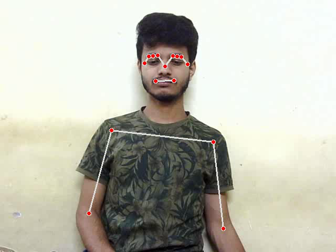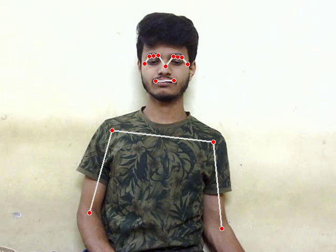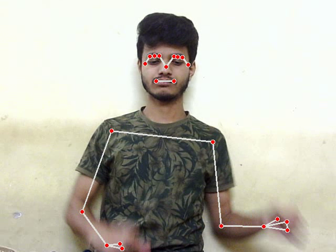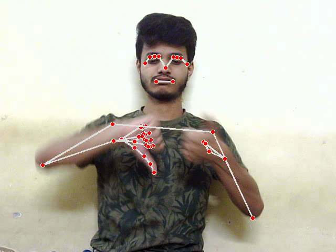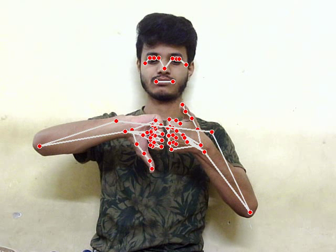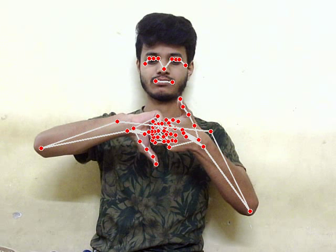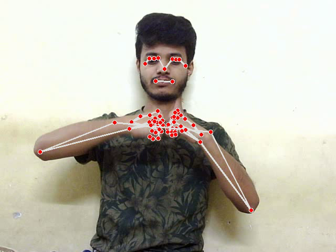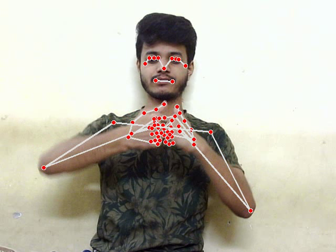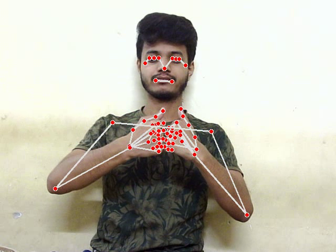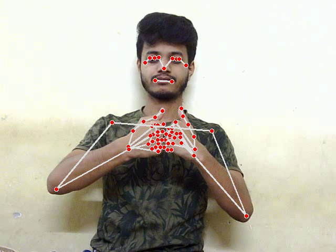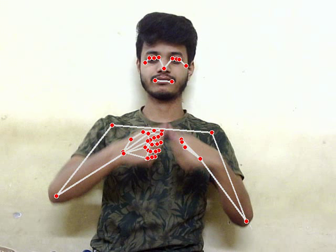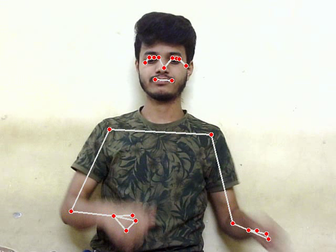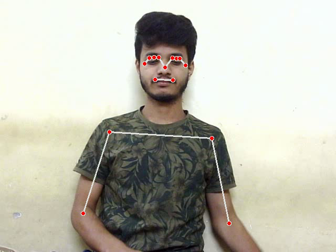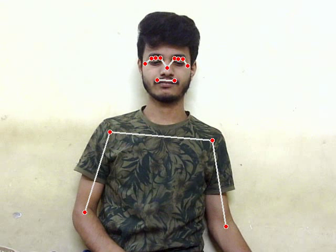how